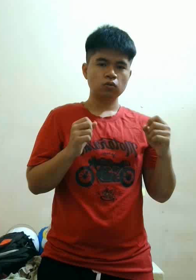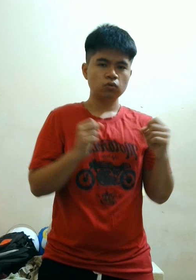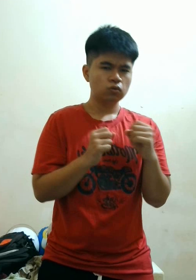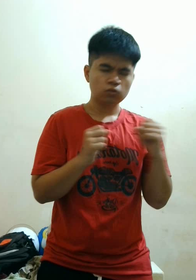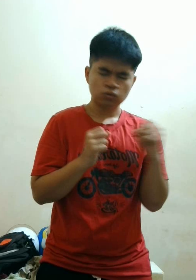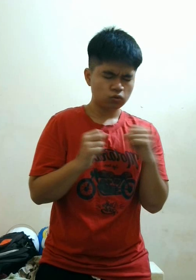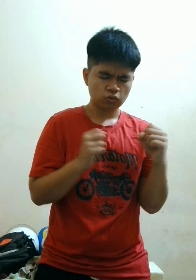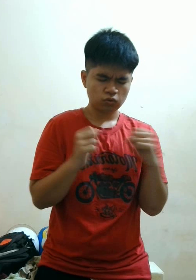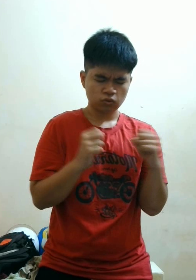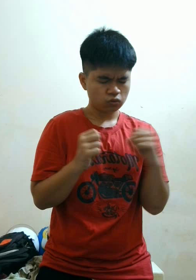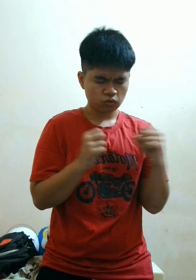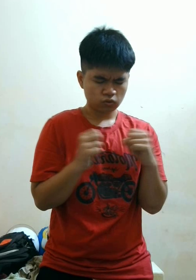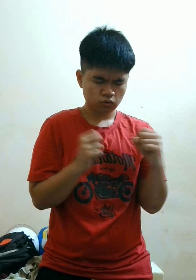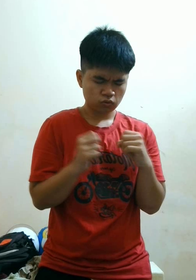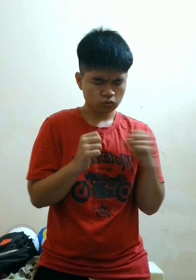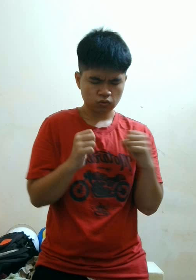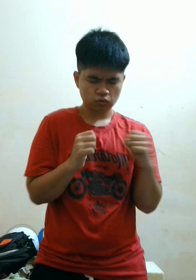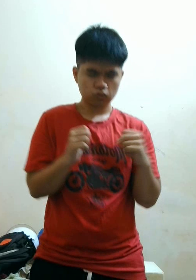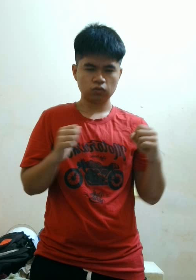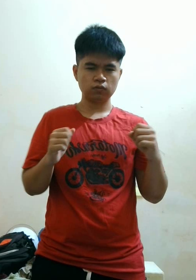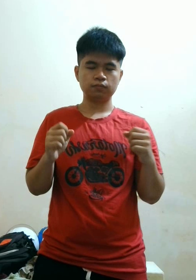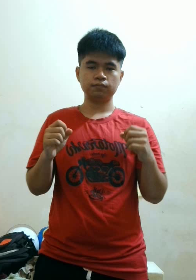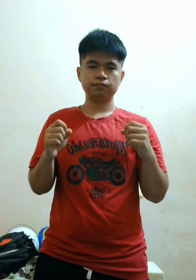lanh